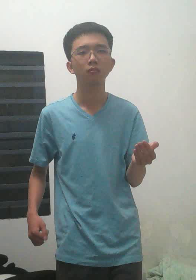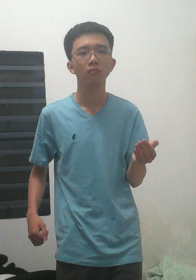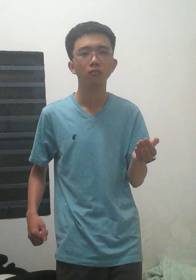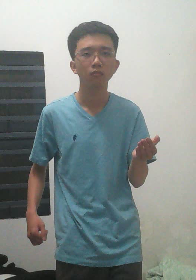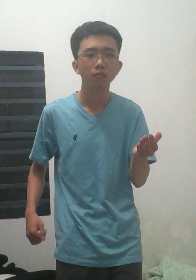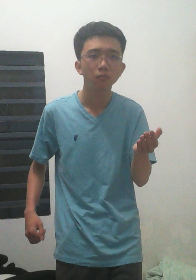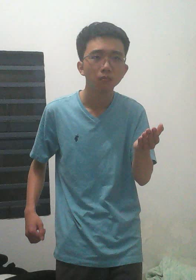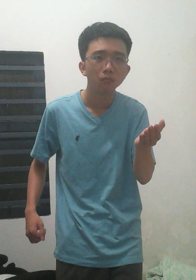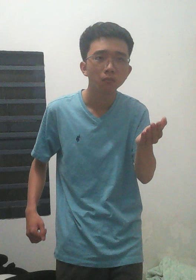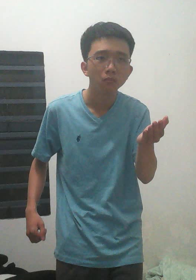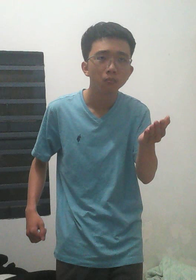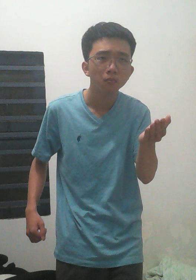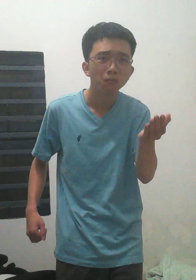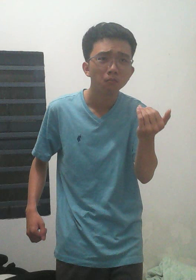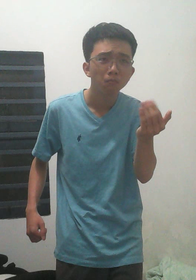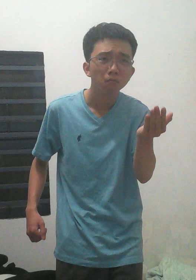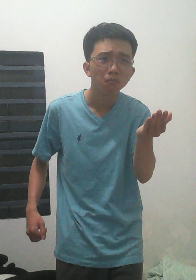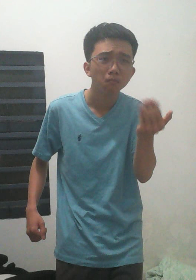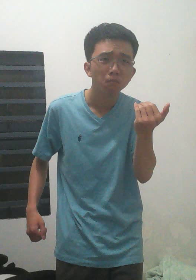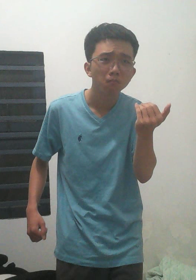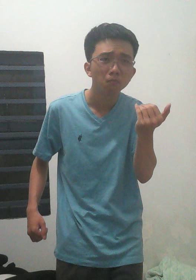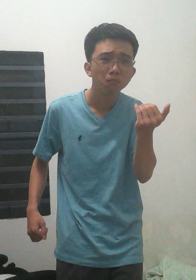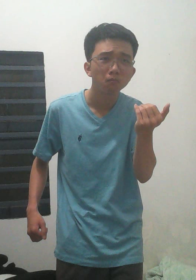yeu cau